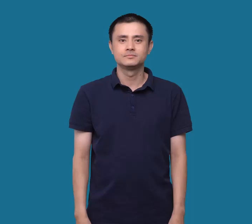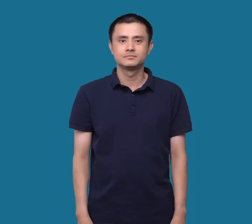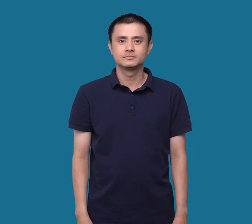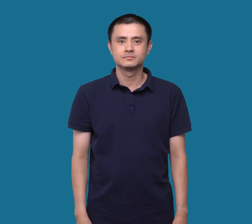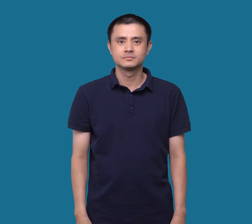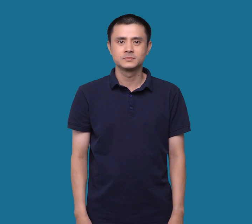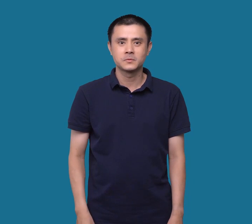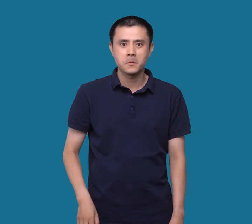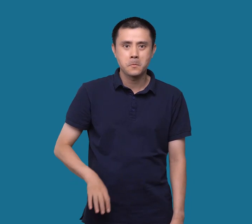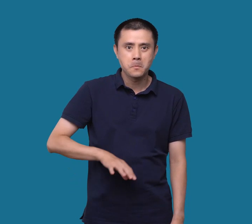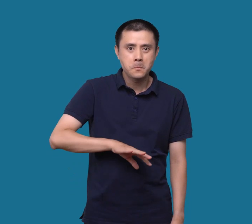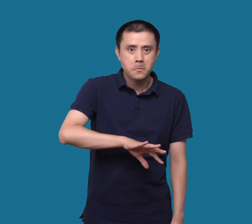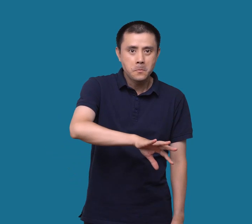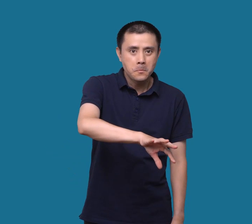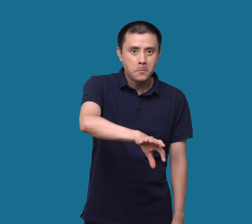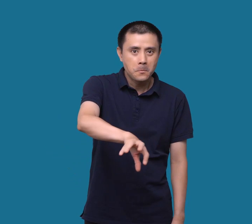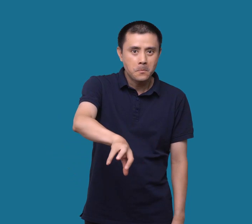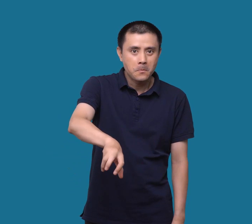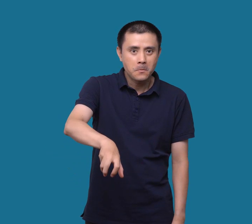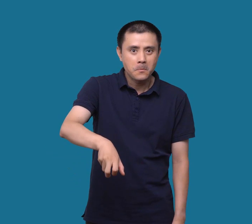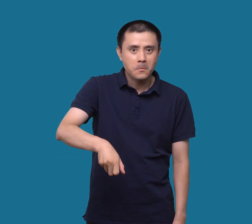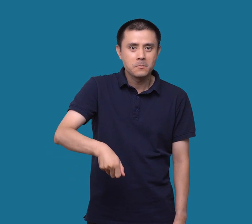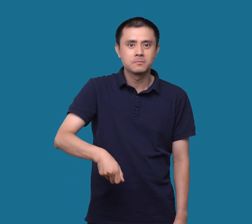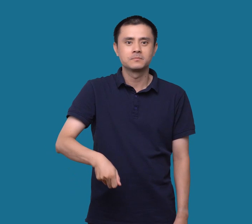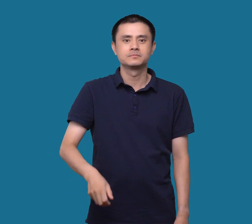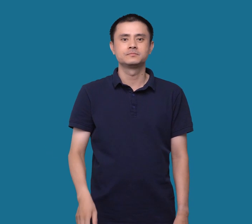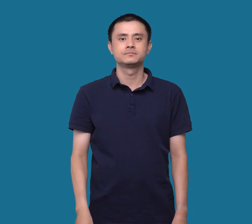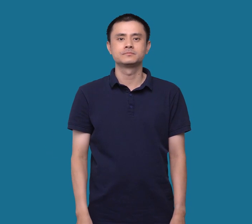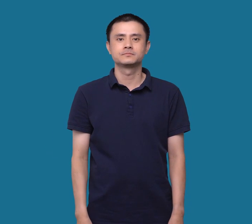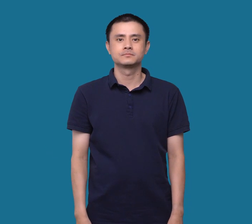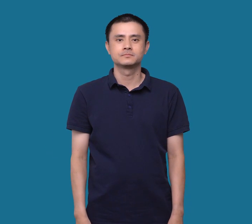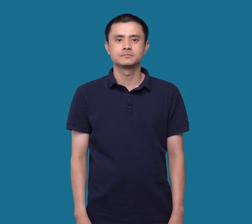trộm cắp